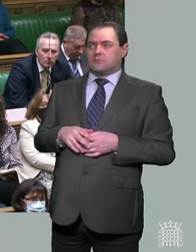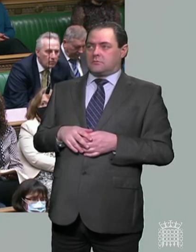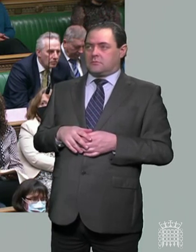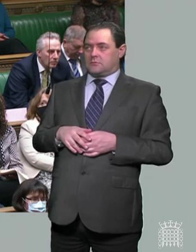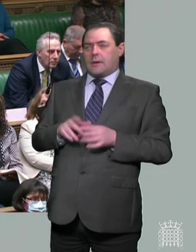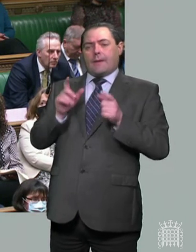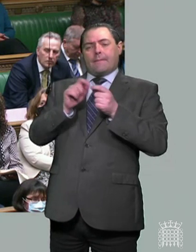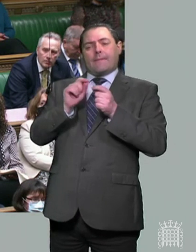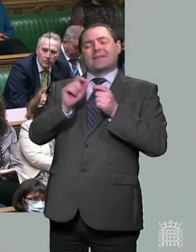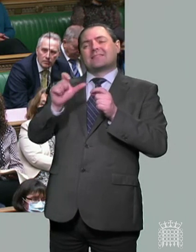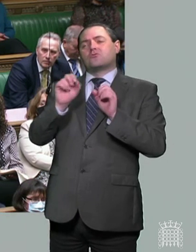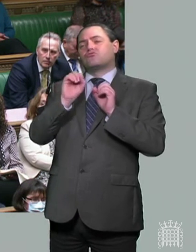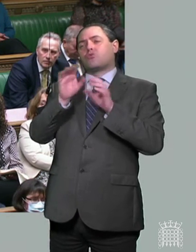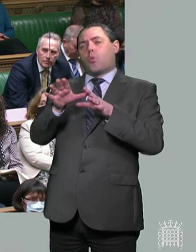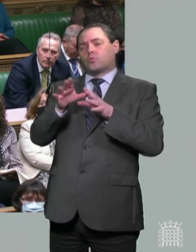She told the BBC: